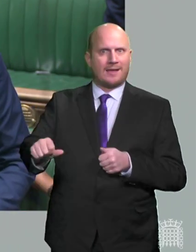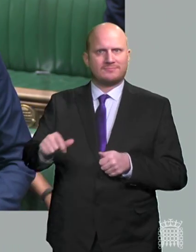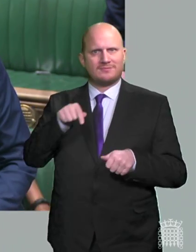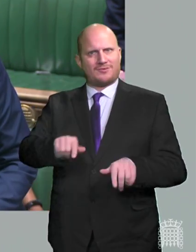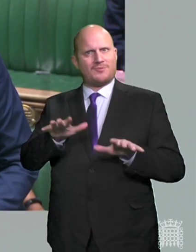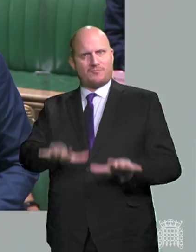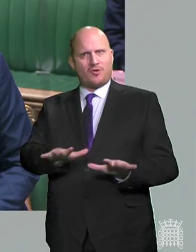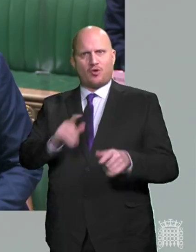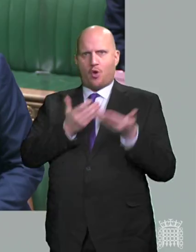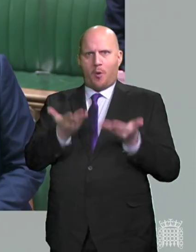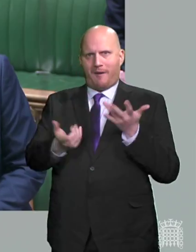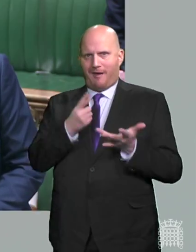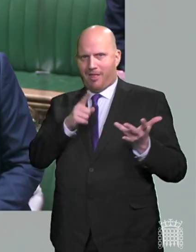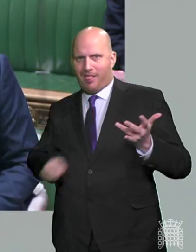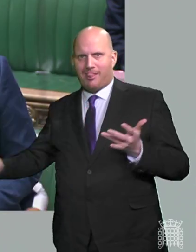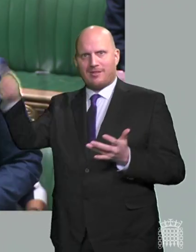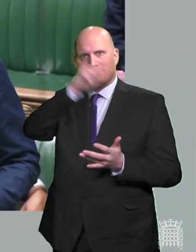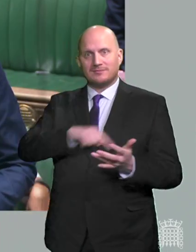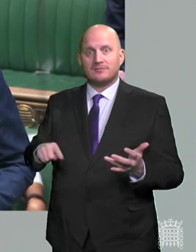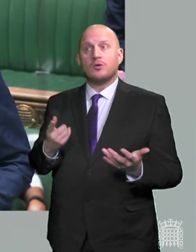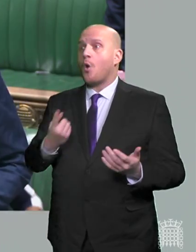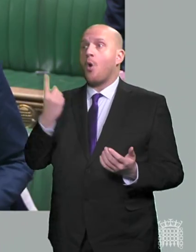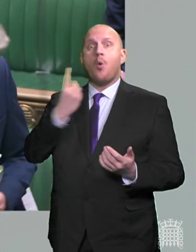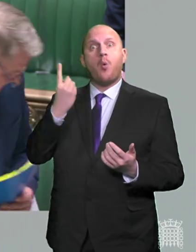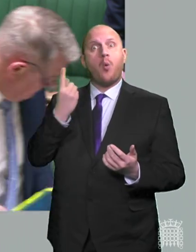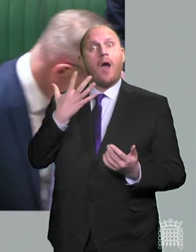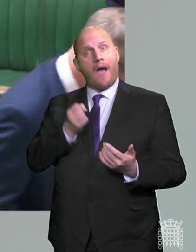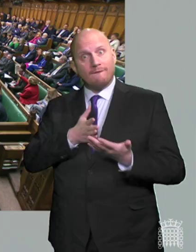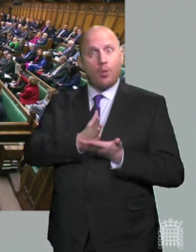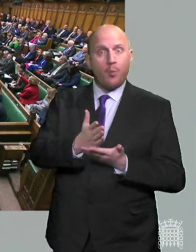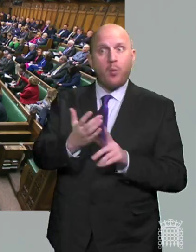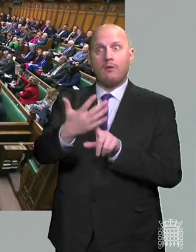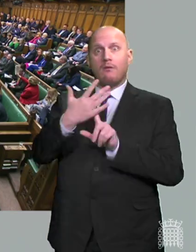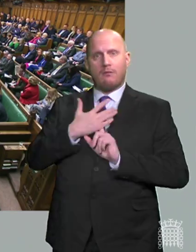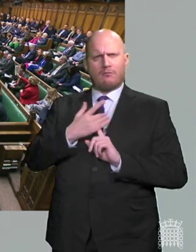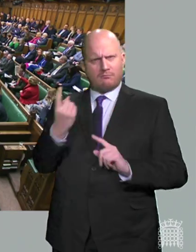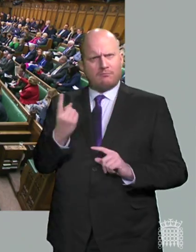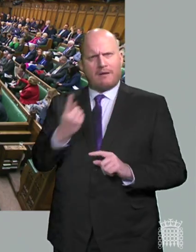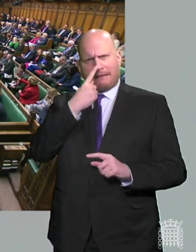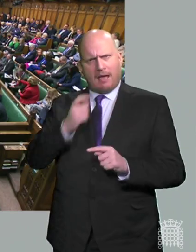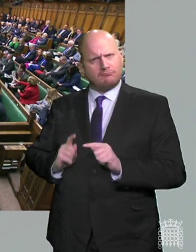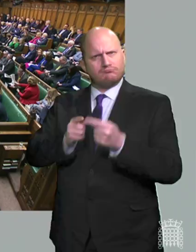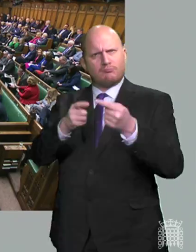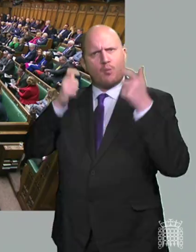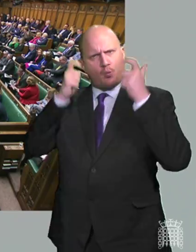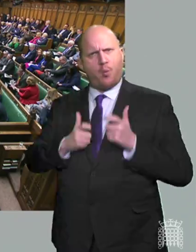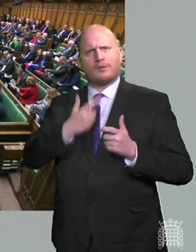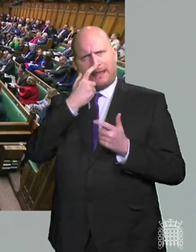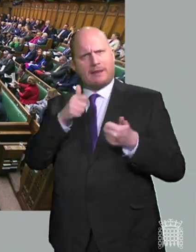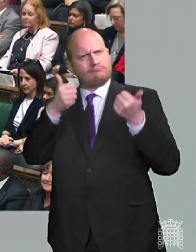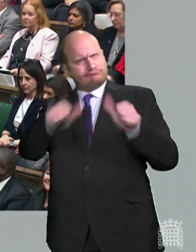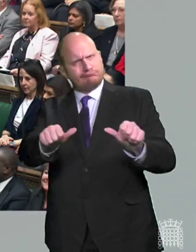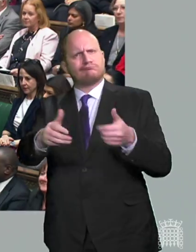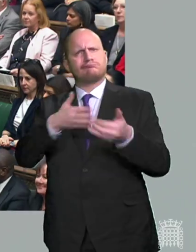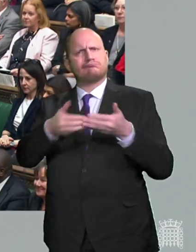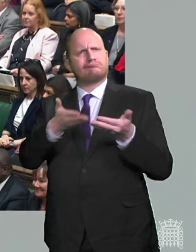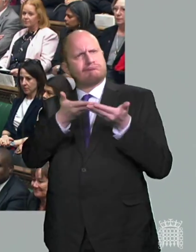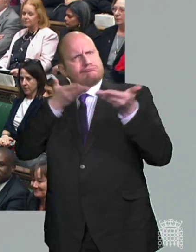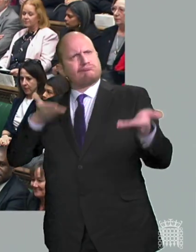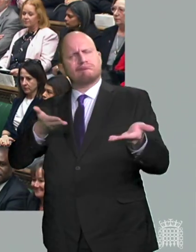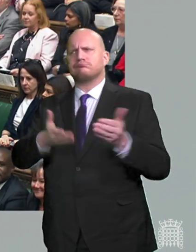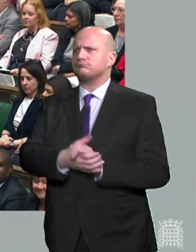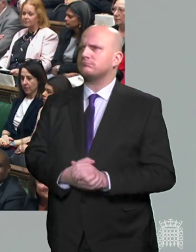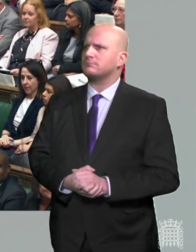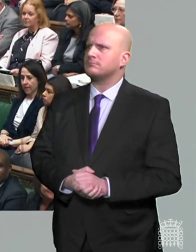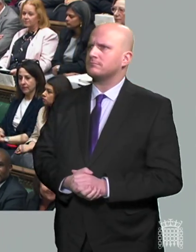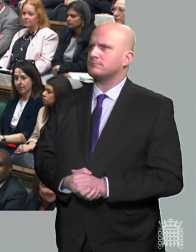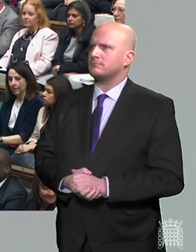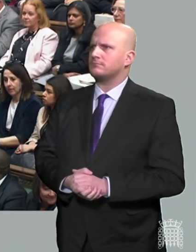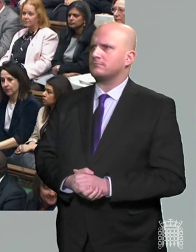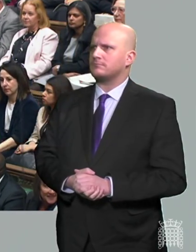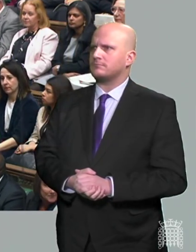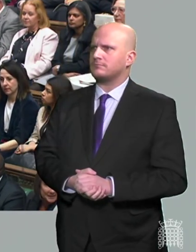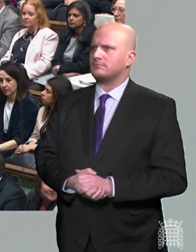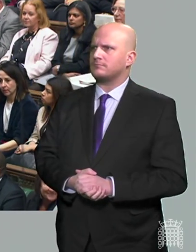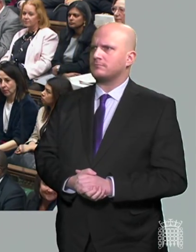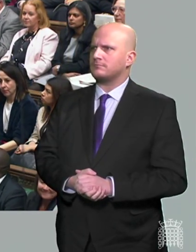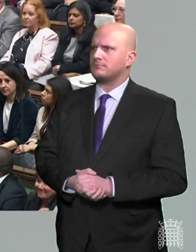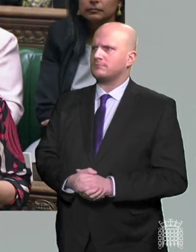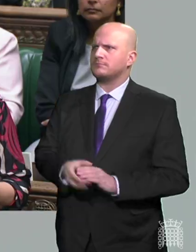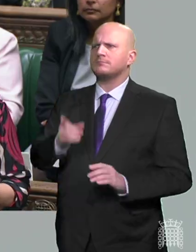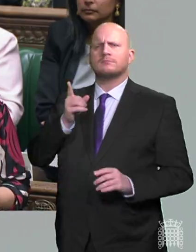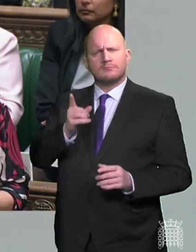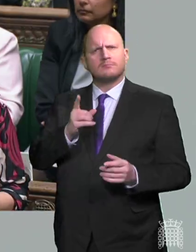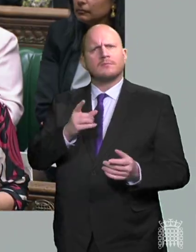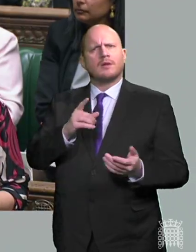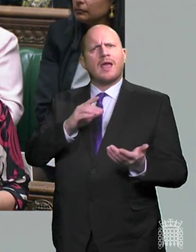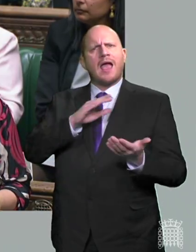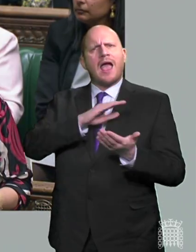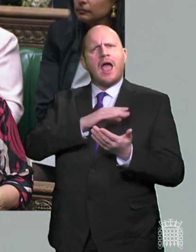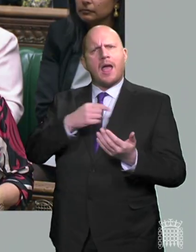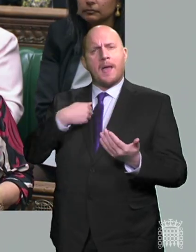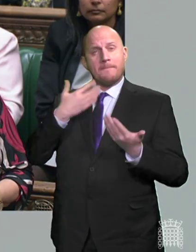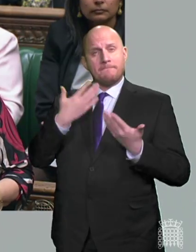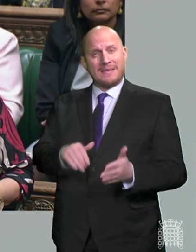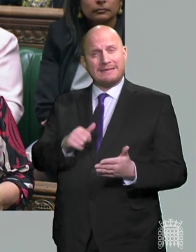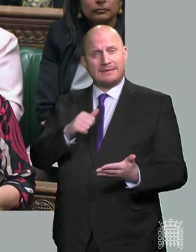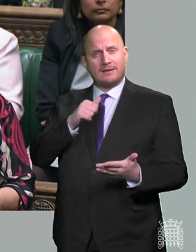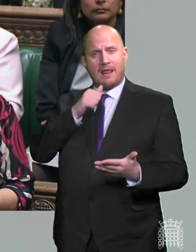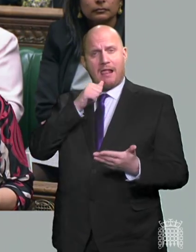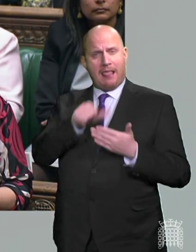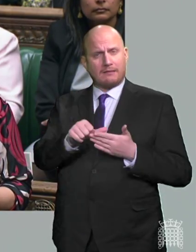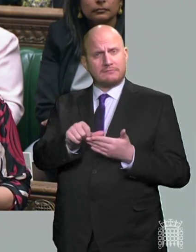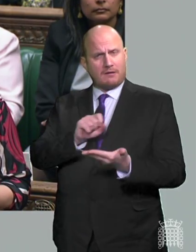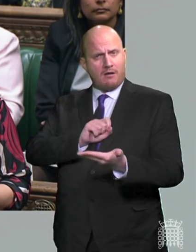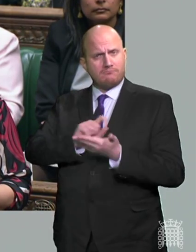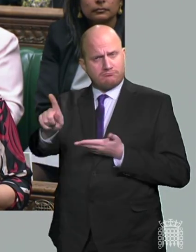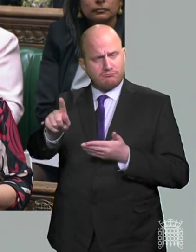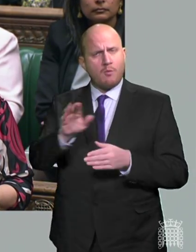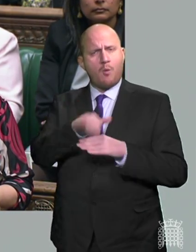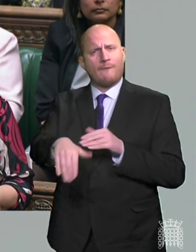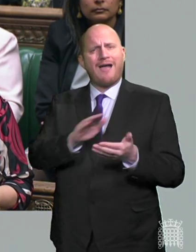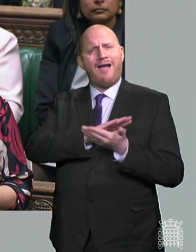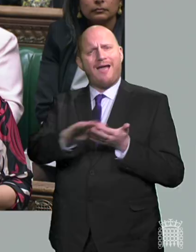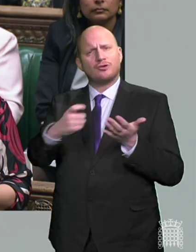Under the Equality Act 2010, any person who is subject to discrimination can personally take their case to court to seek a remedy.